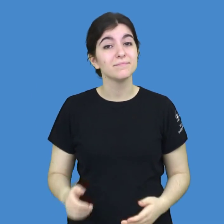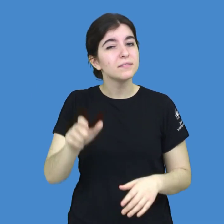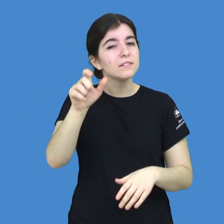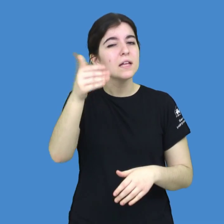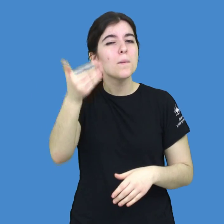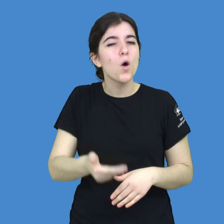persona